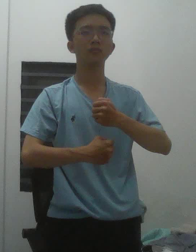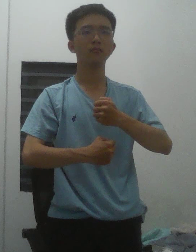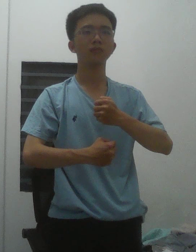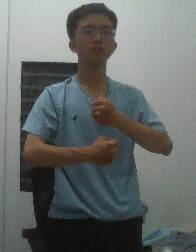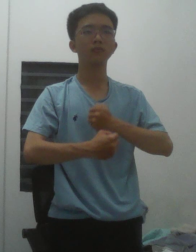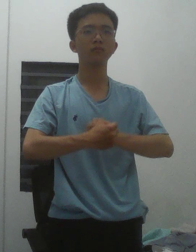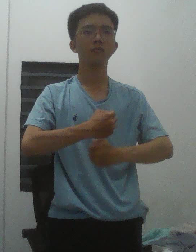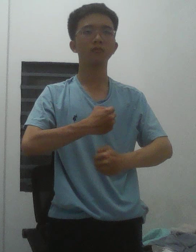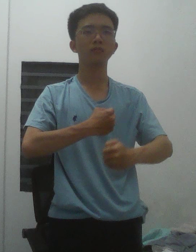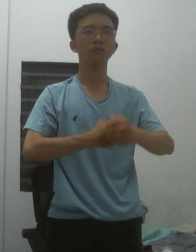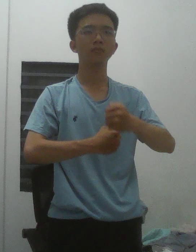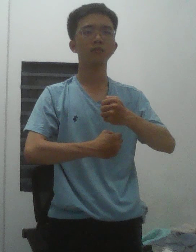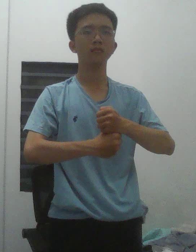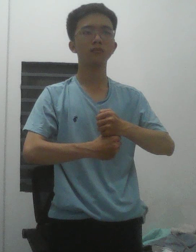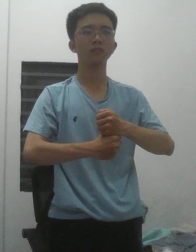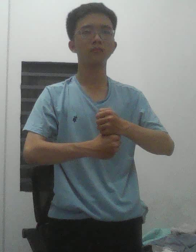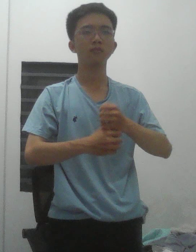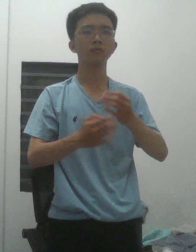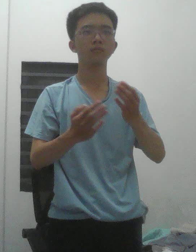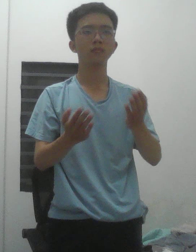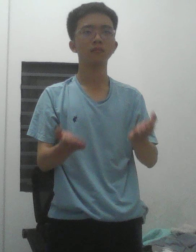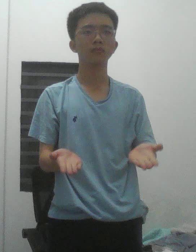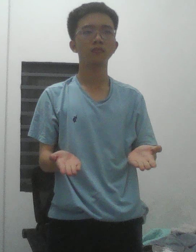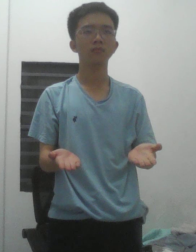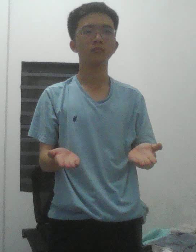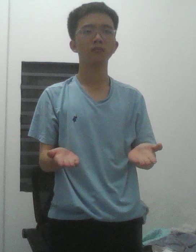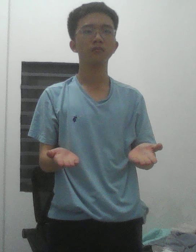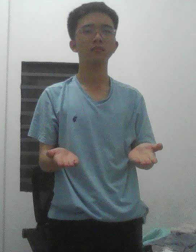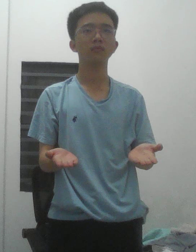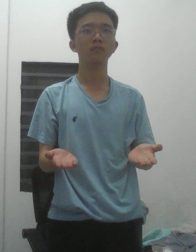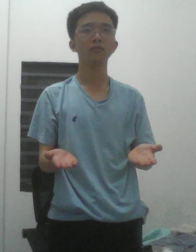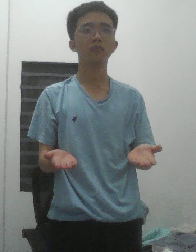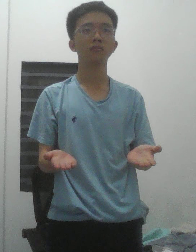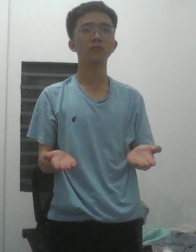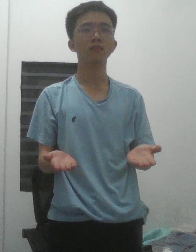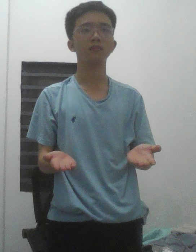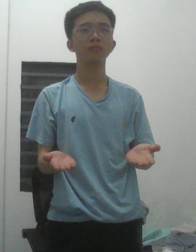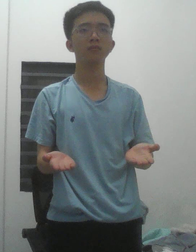nam nay